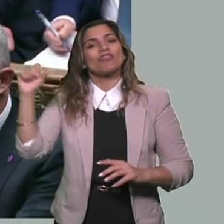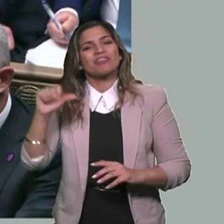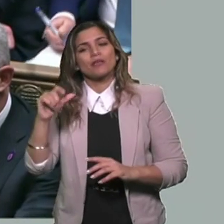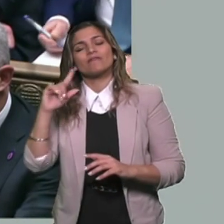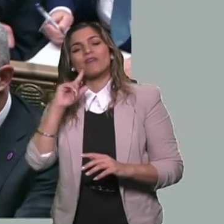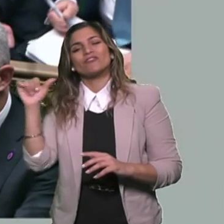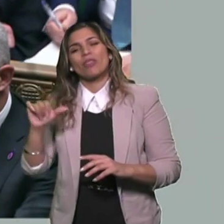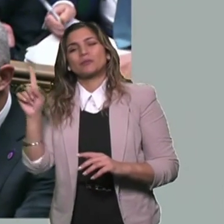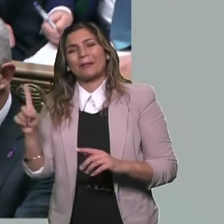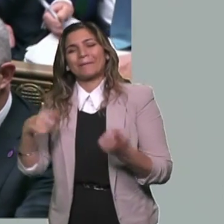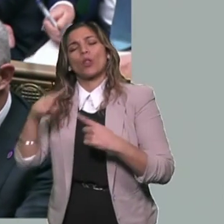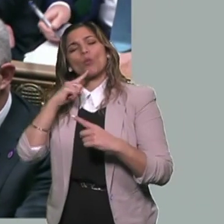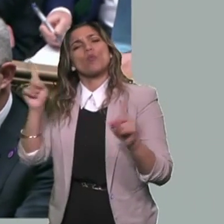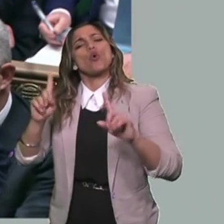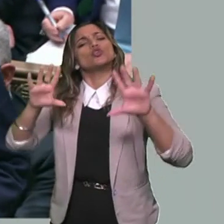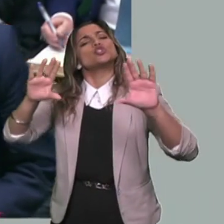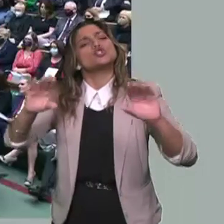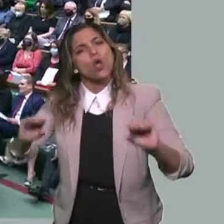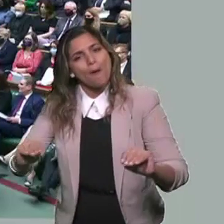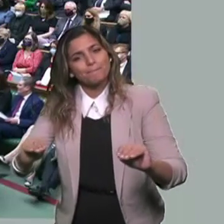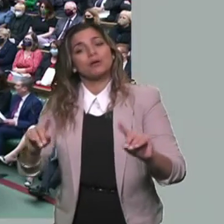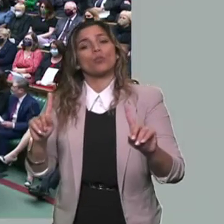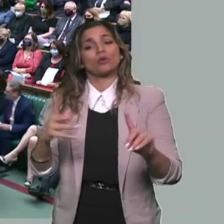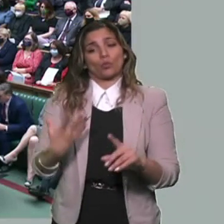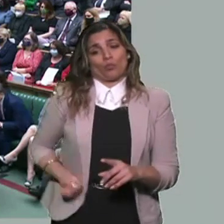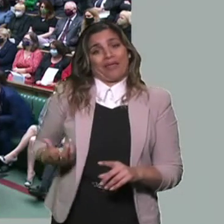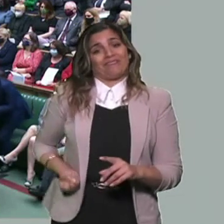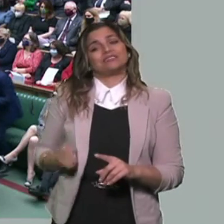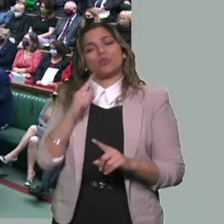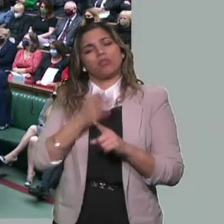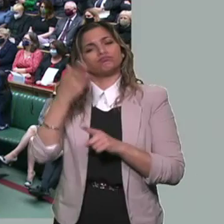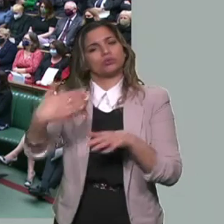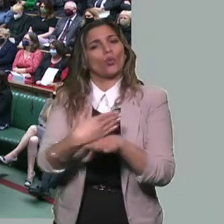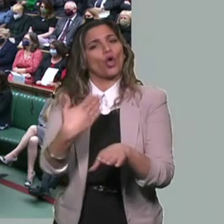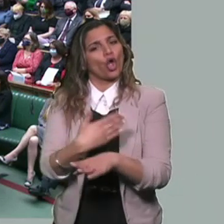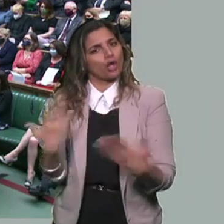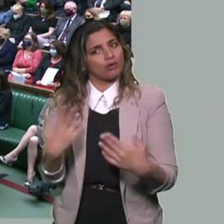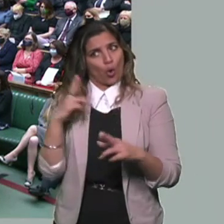It is a fantastic idea, and I hope he supports it.